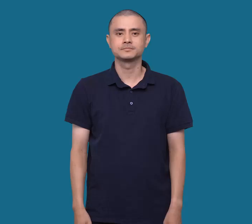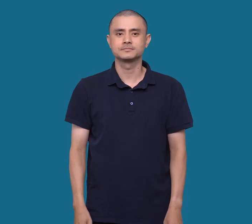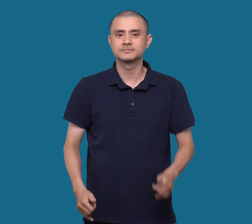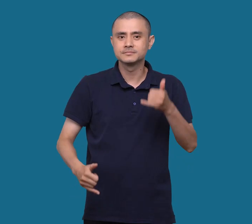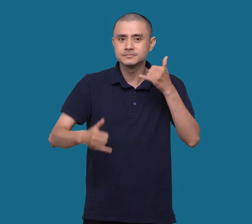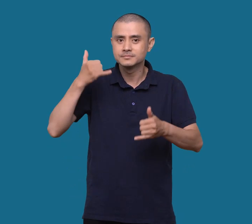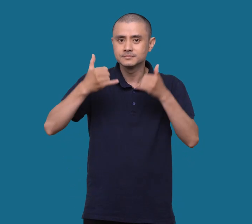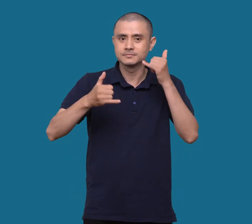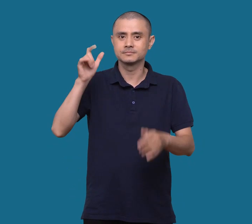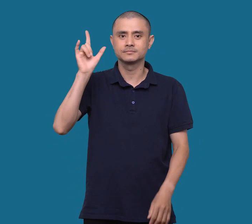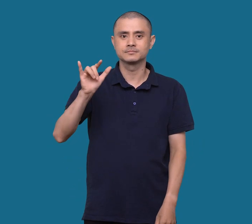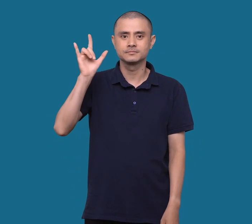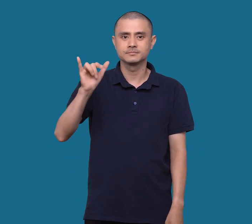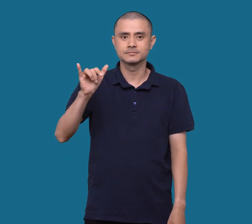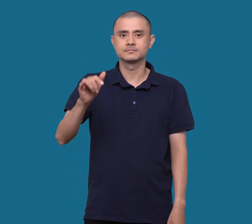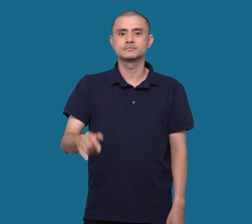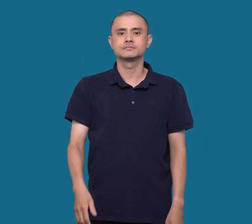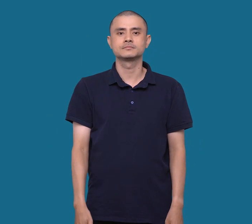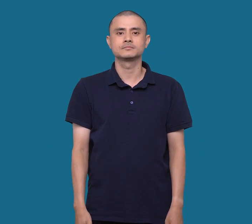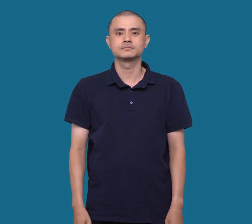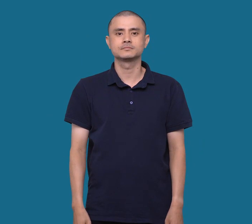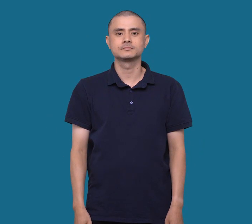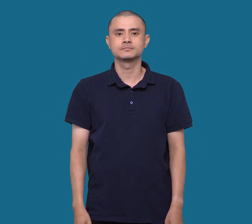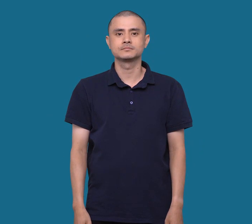mỳ ý